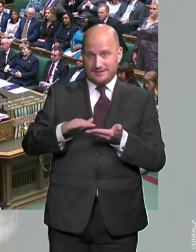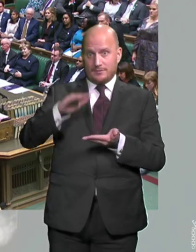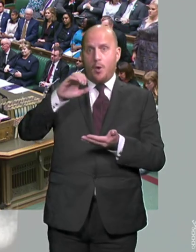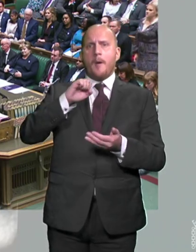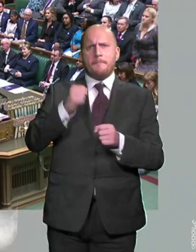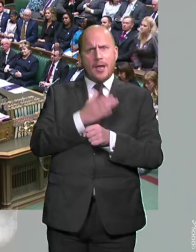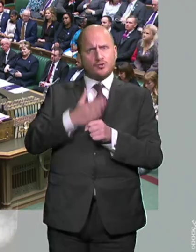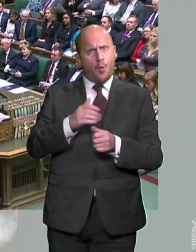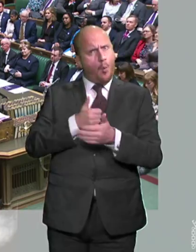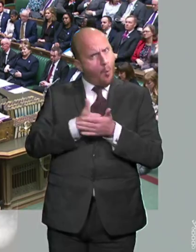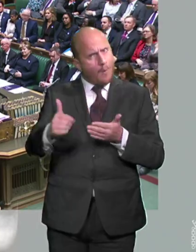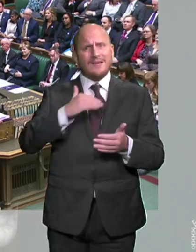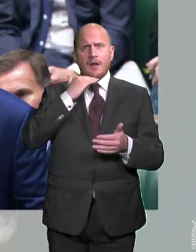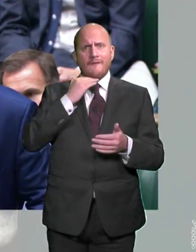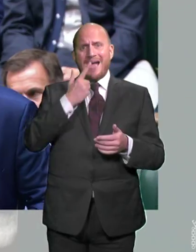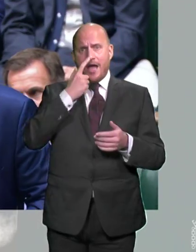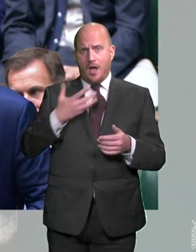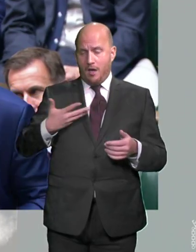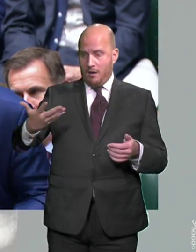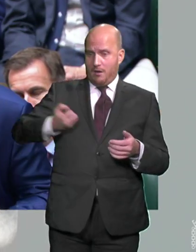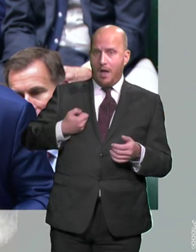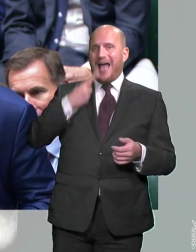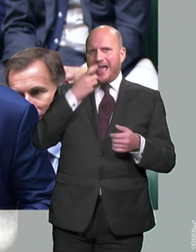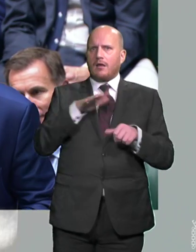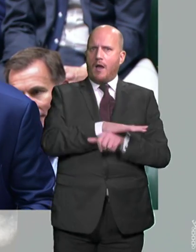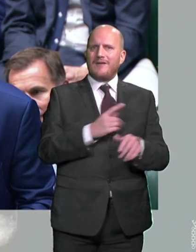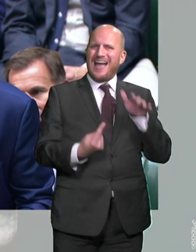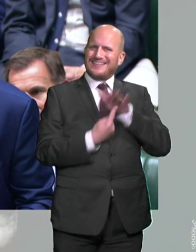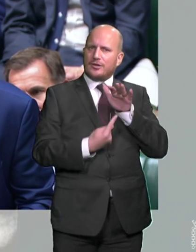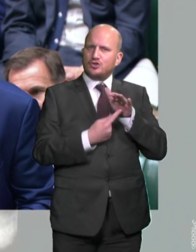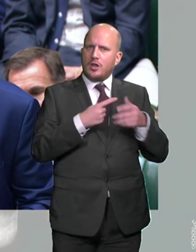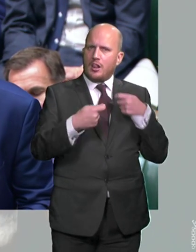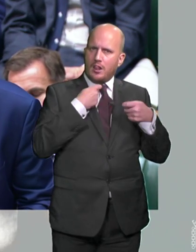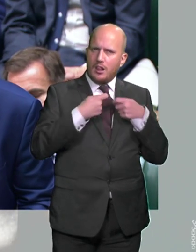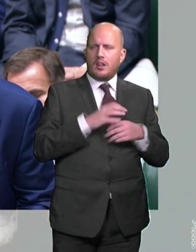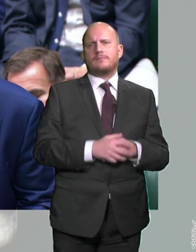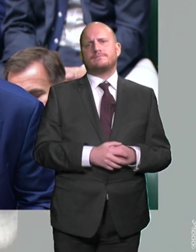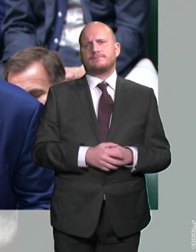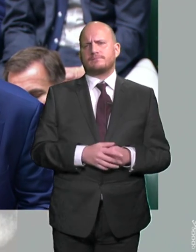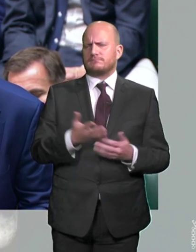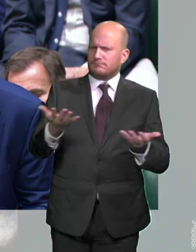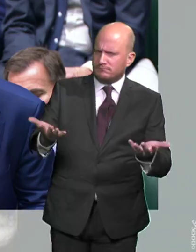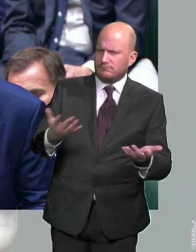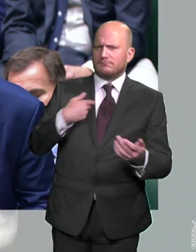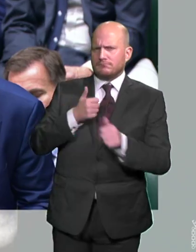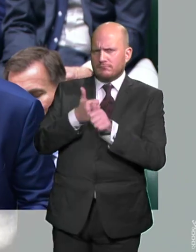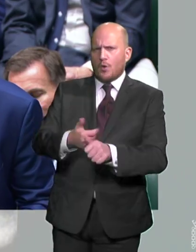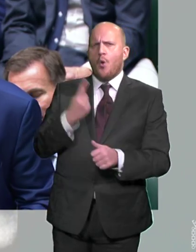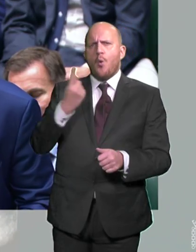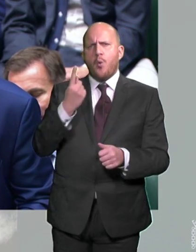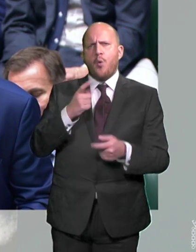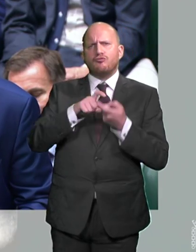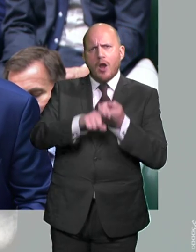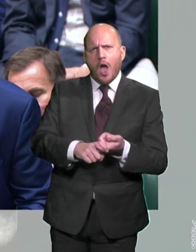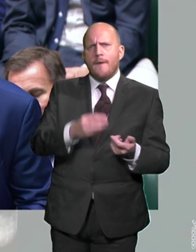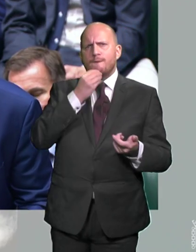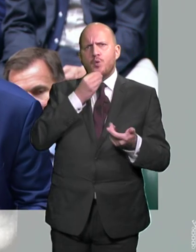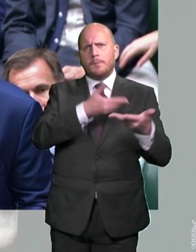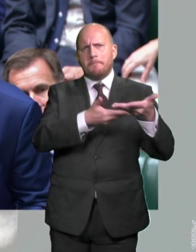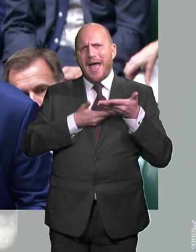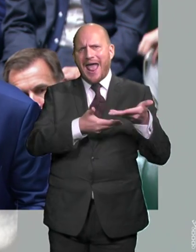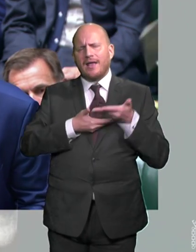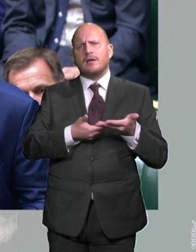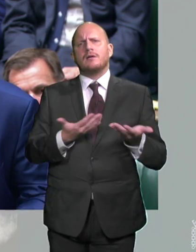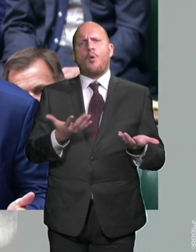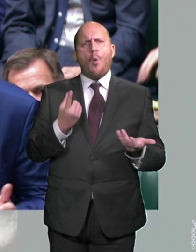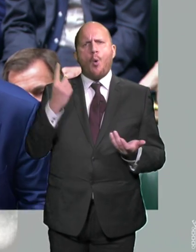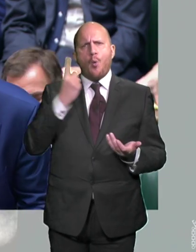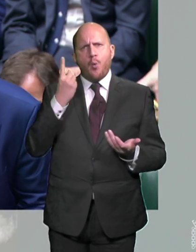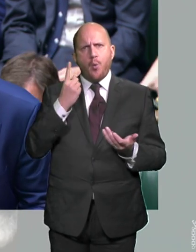The honourable Member raises a really important point, and we are doing everything we can to support those who may be reliant on food banks or otherwise struggling to make ends meet.